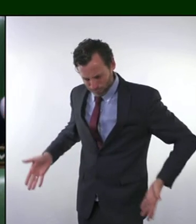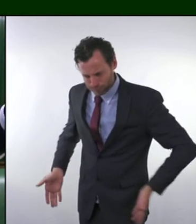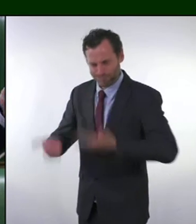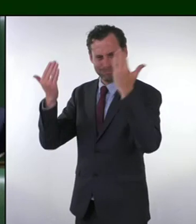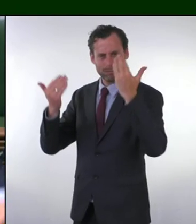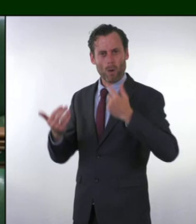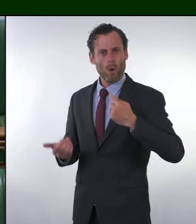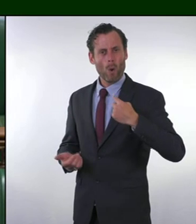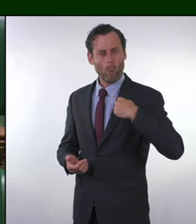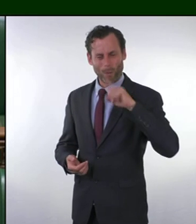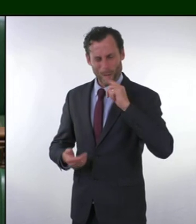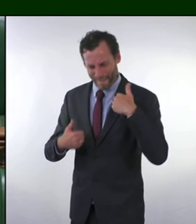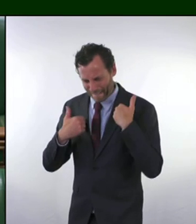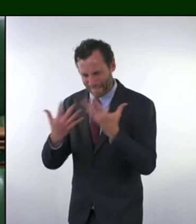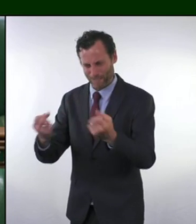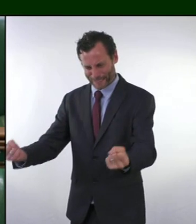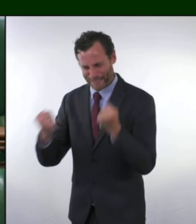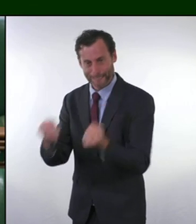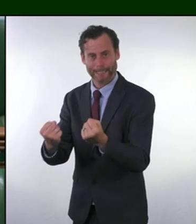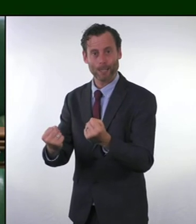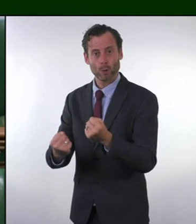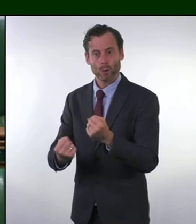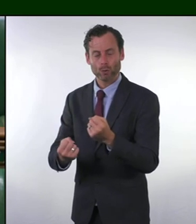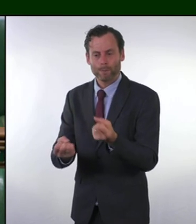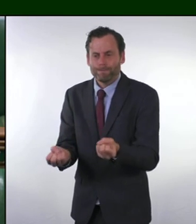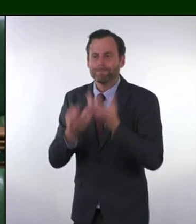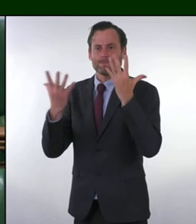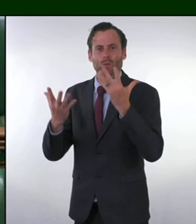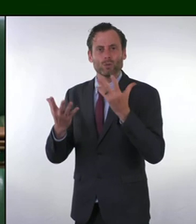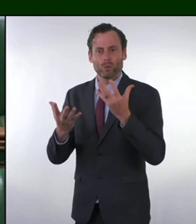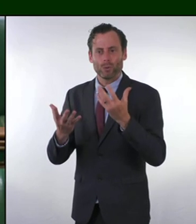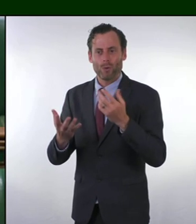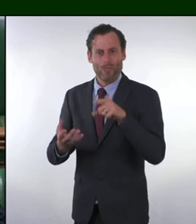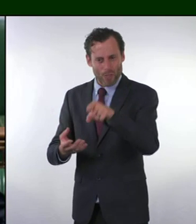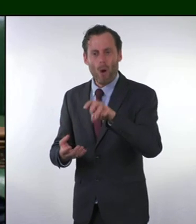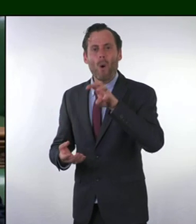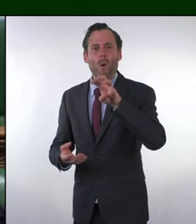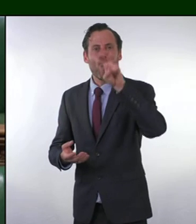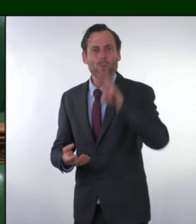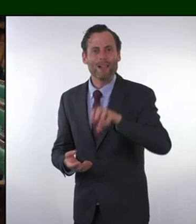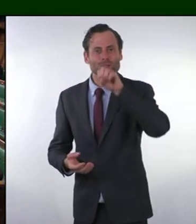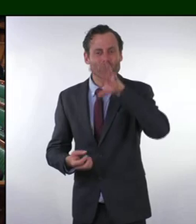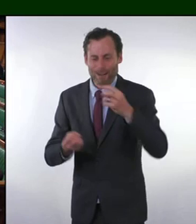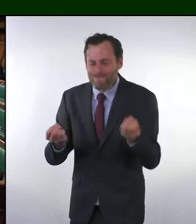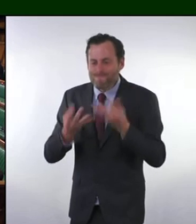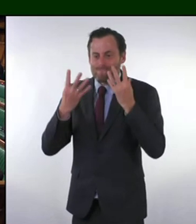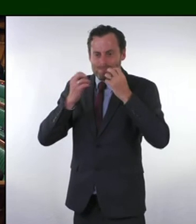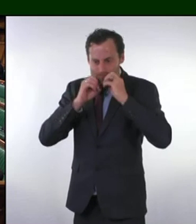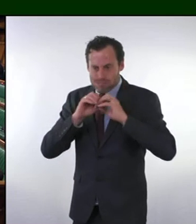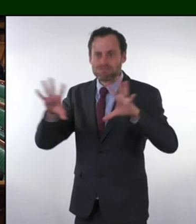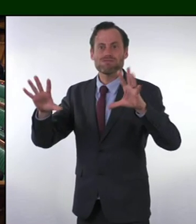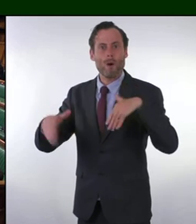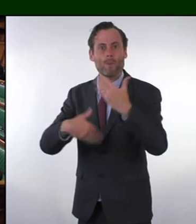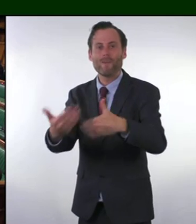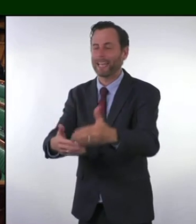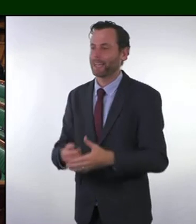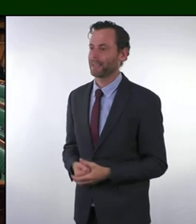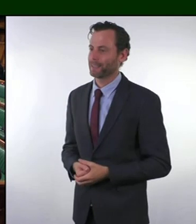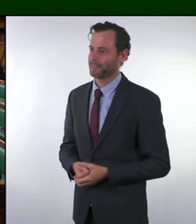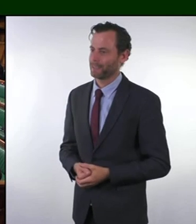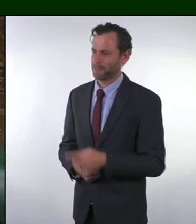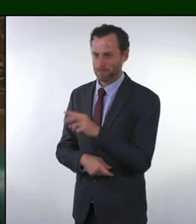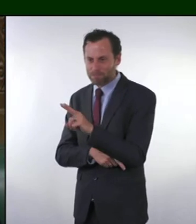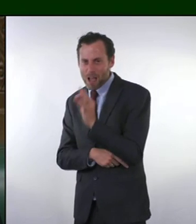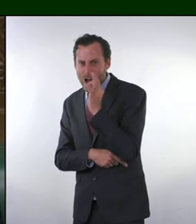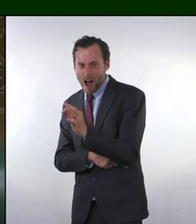We will apply the Vicks inhaler to the nostrils of the Welsh dragon and get Wales moving.